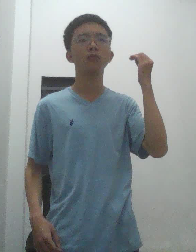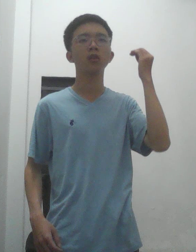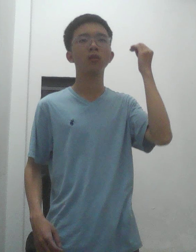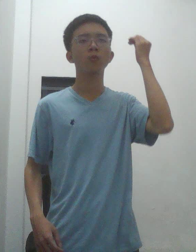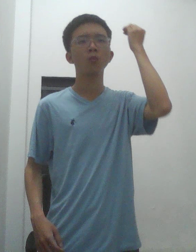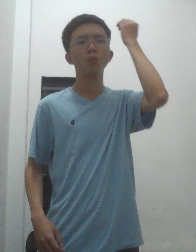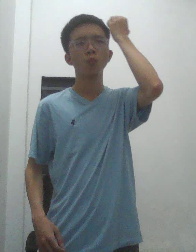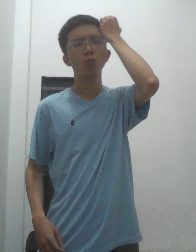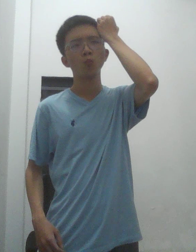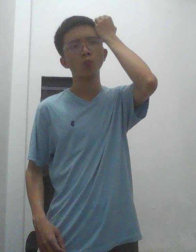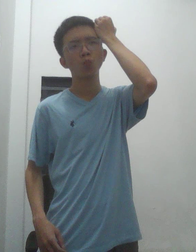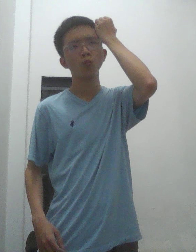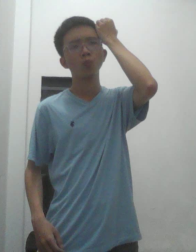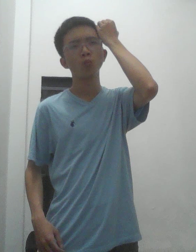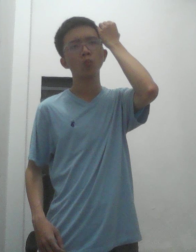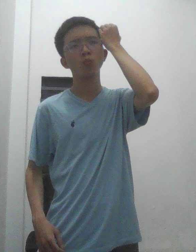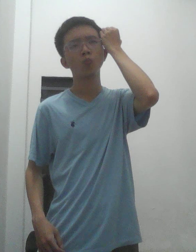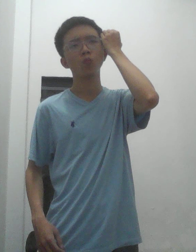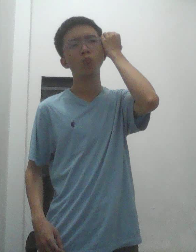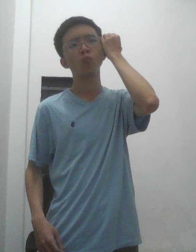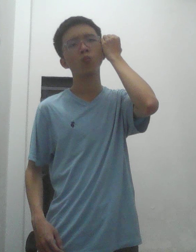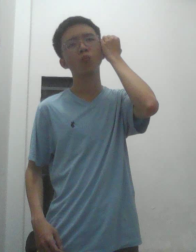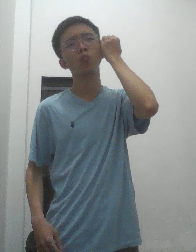oi troi